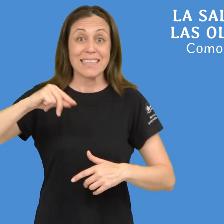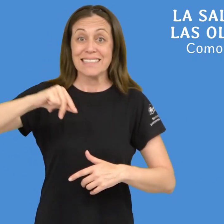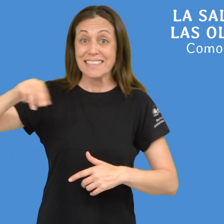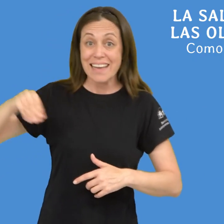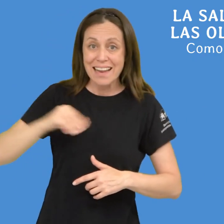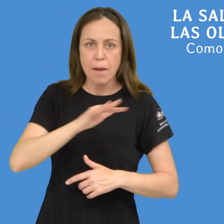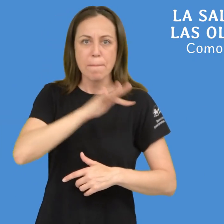azúcar